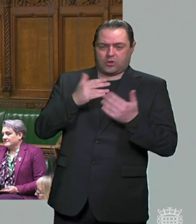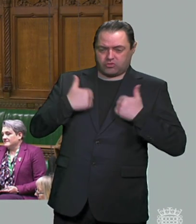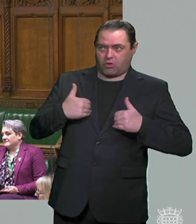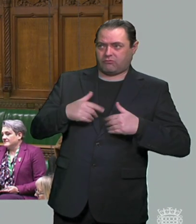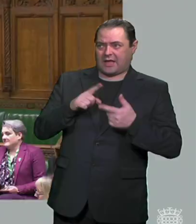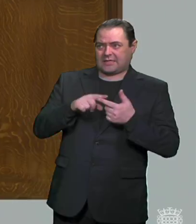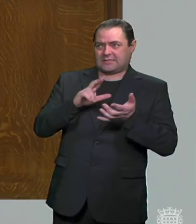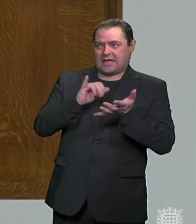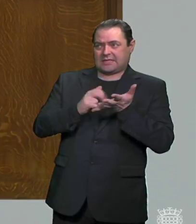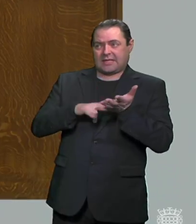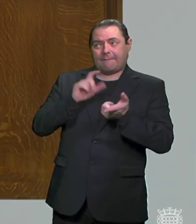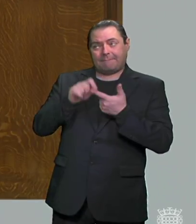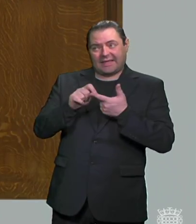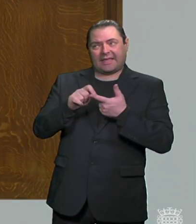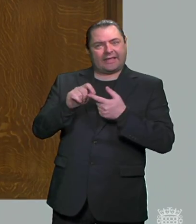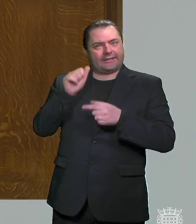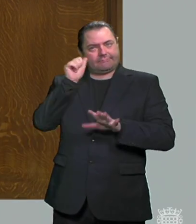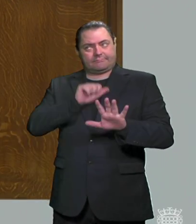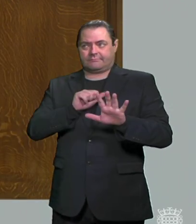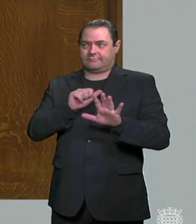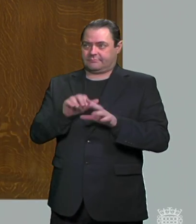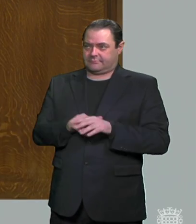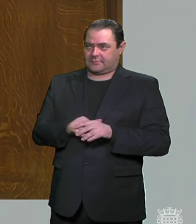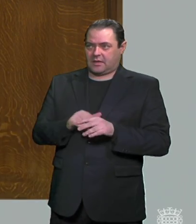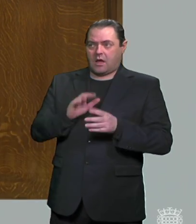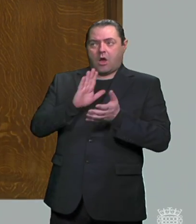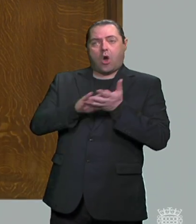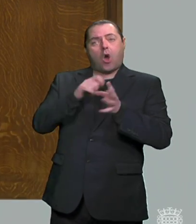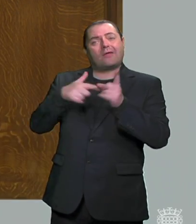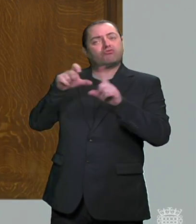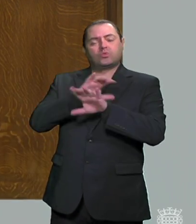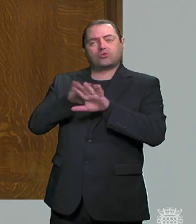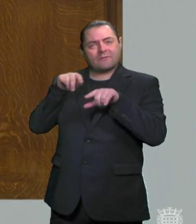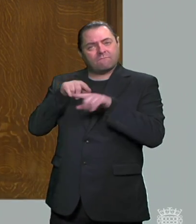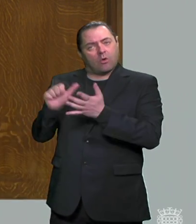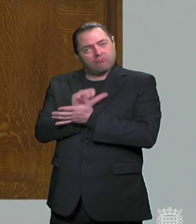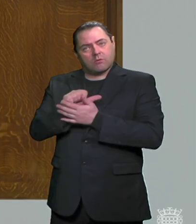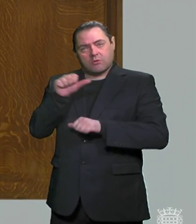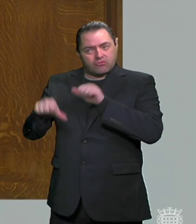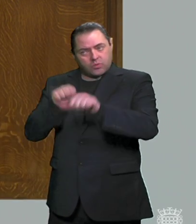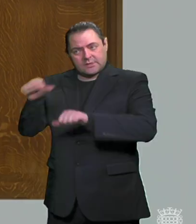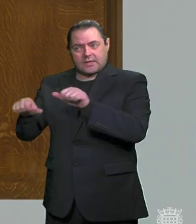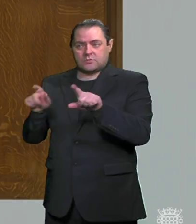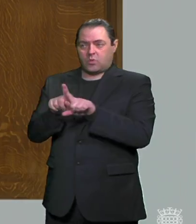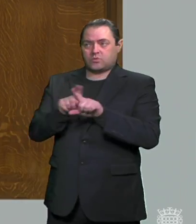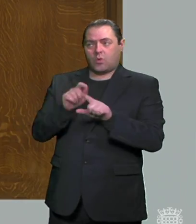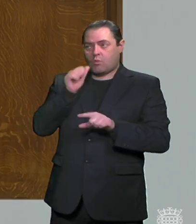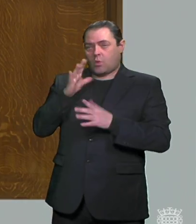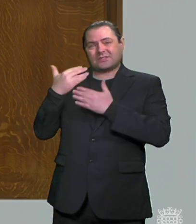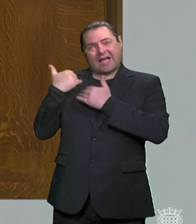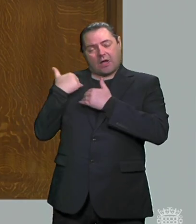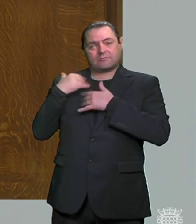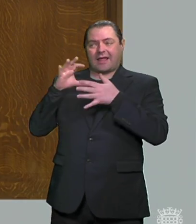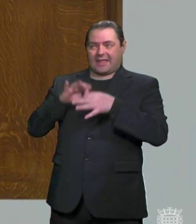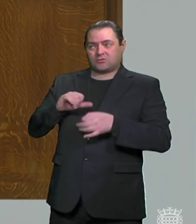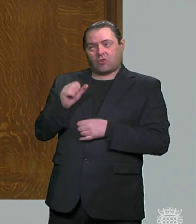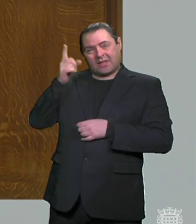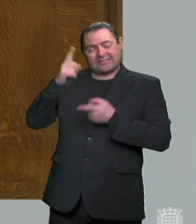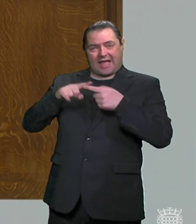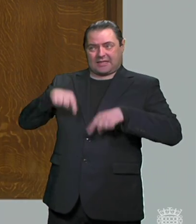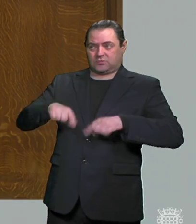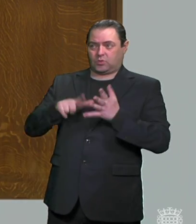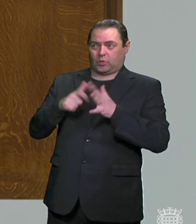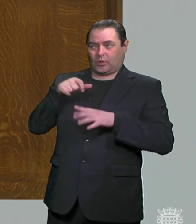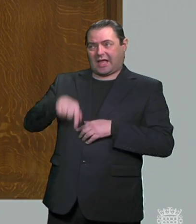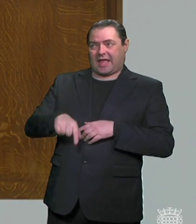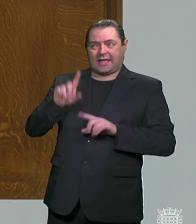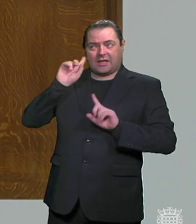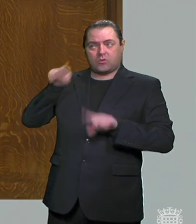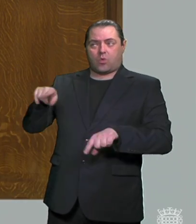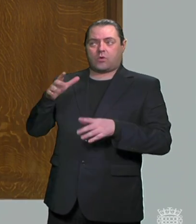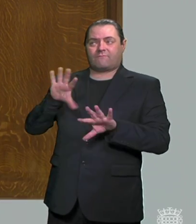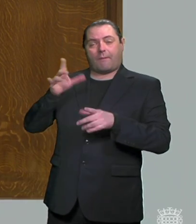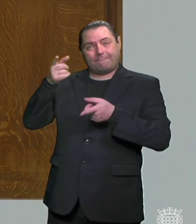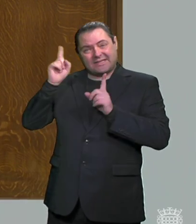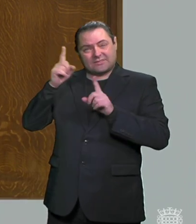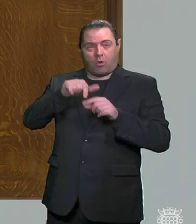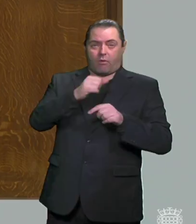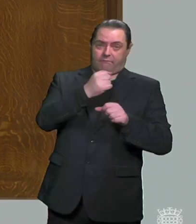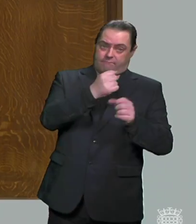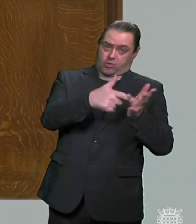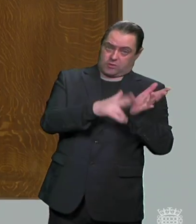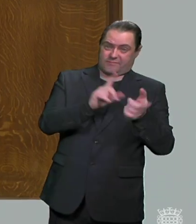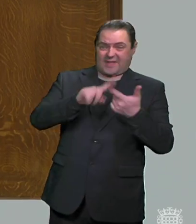In Holyrood, Committees have been ignored, processes have been run over roughshod, and the responsibility to be truly accountable to both Parliaments, the press and the public has been ignored by Ministers of both Governments.